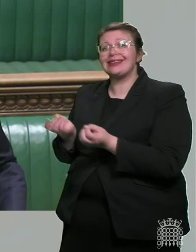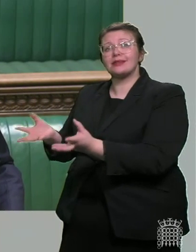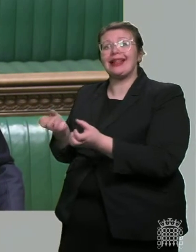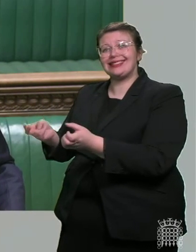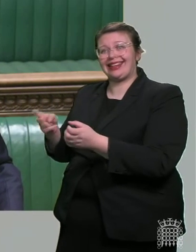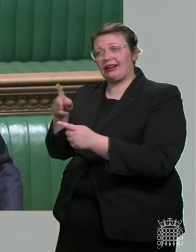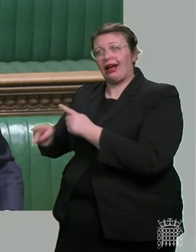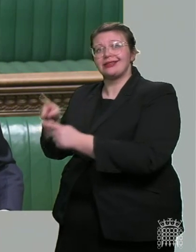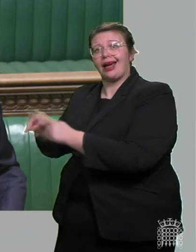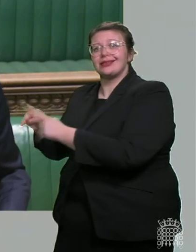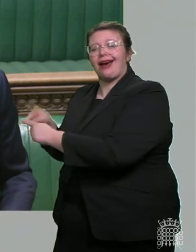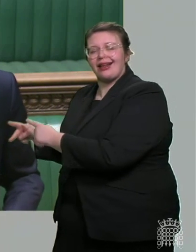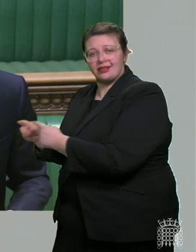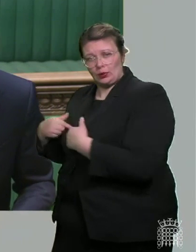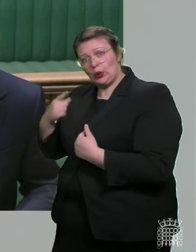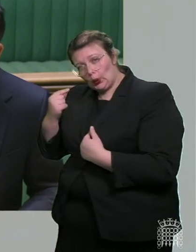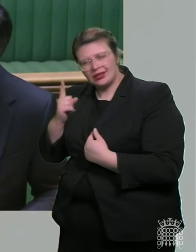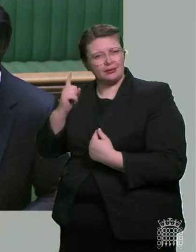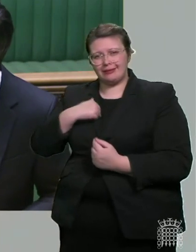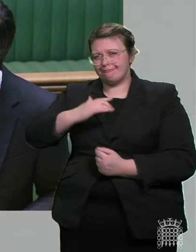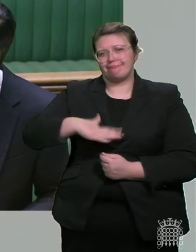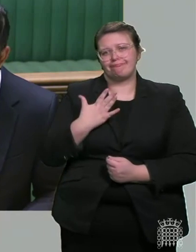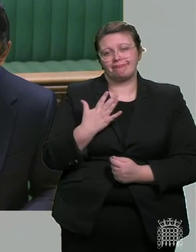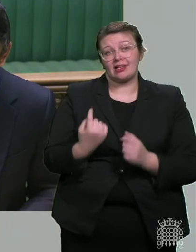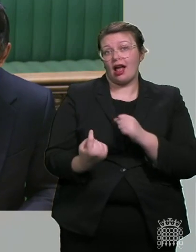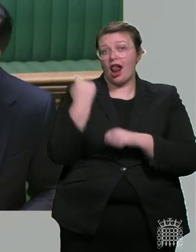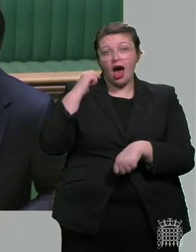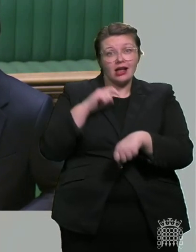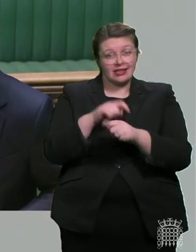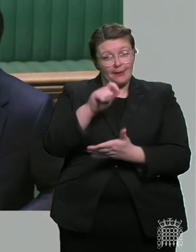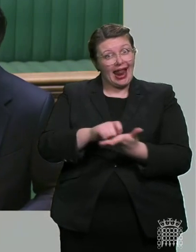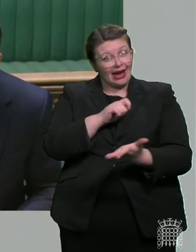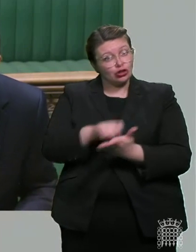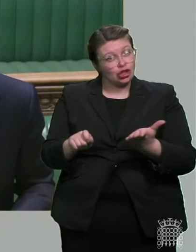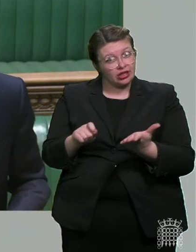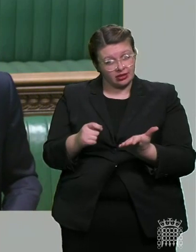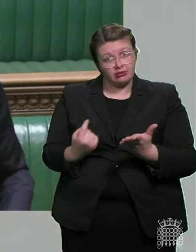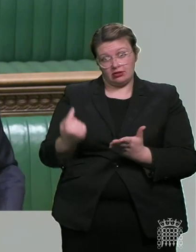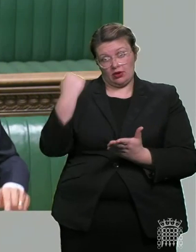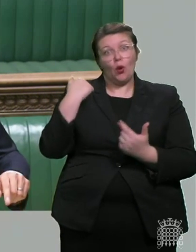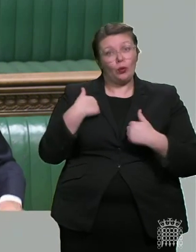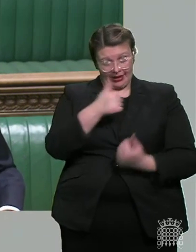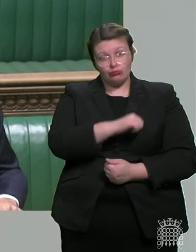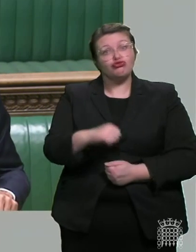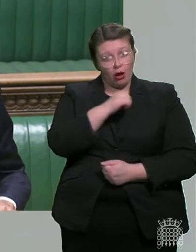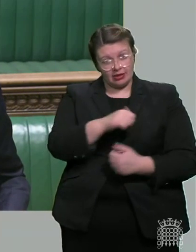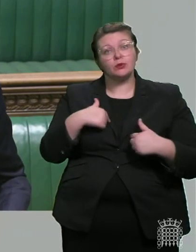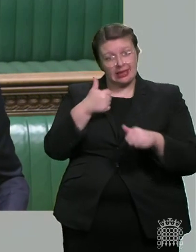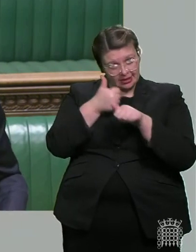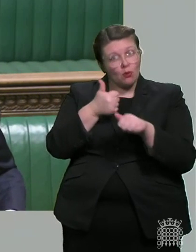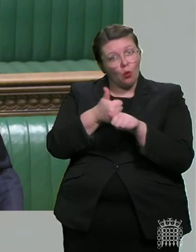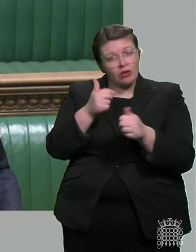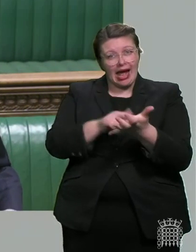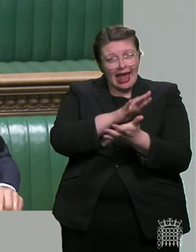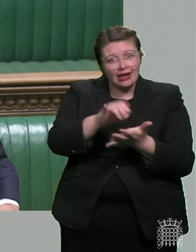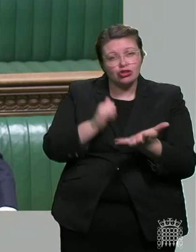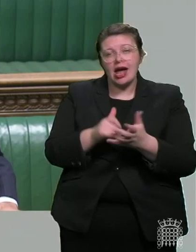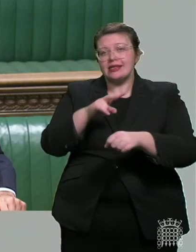But when we said at the last election that we were the party of public services, people believed us—and they were right to believe us.